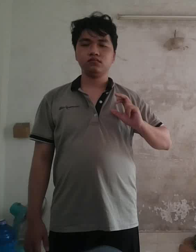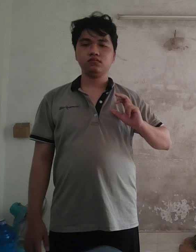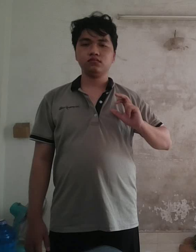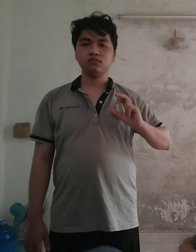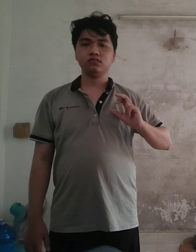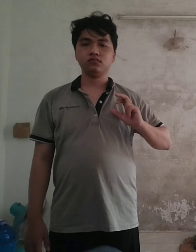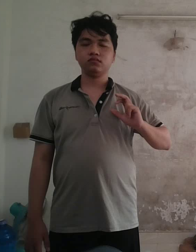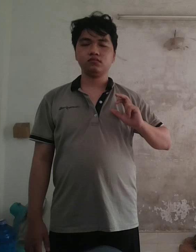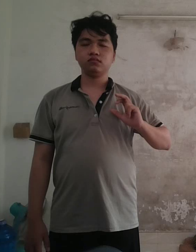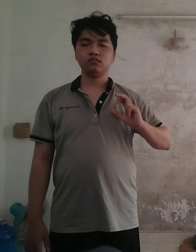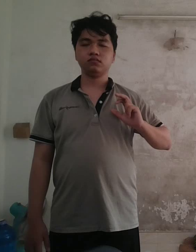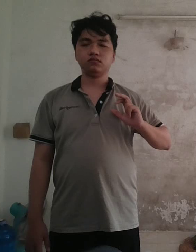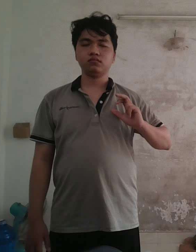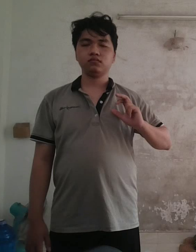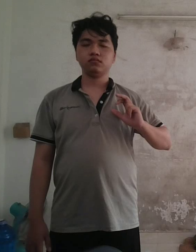giau co